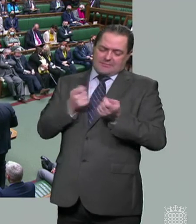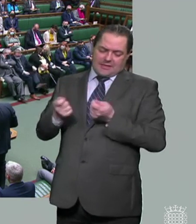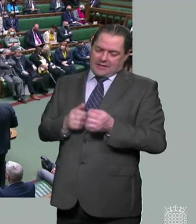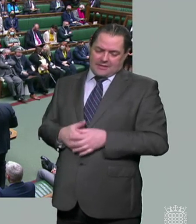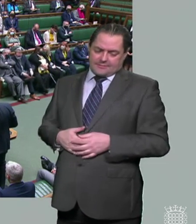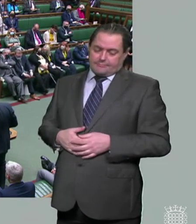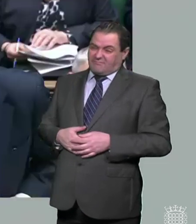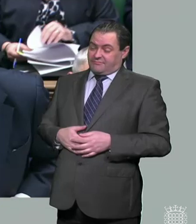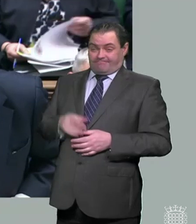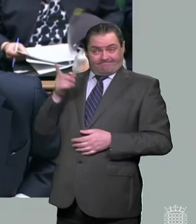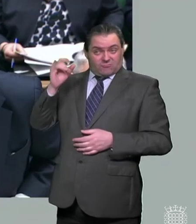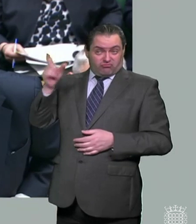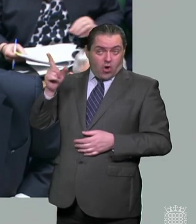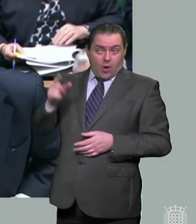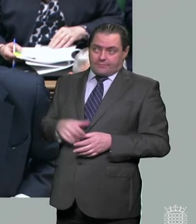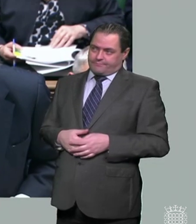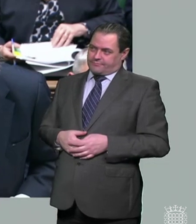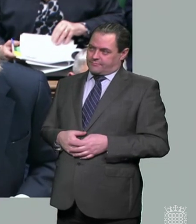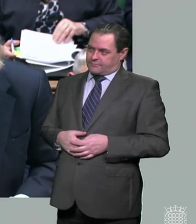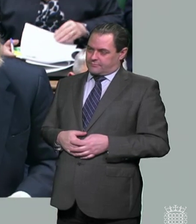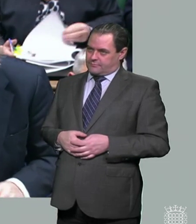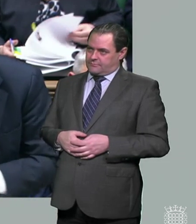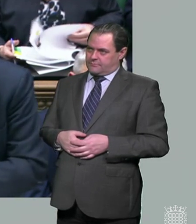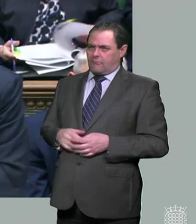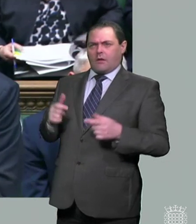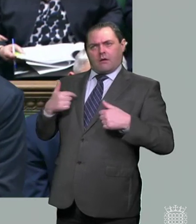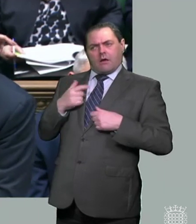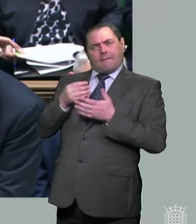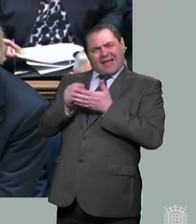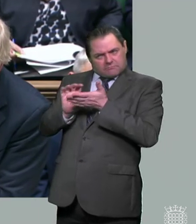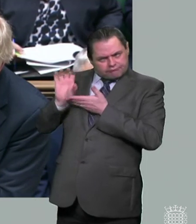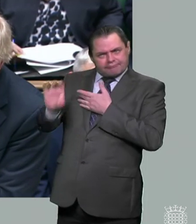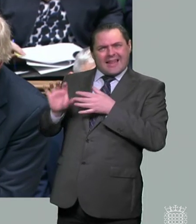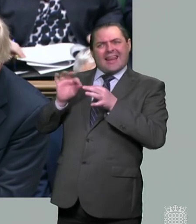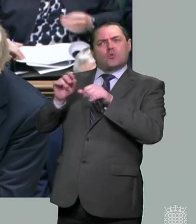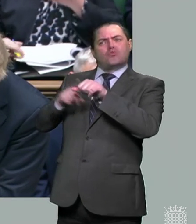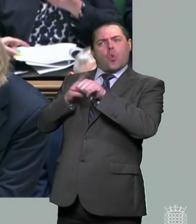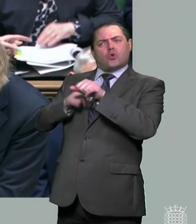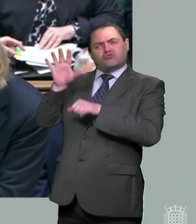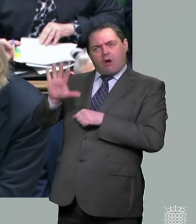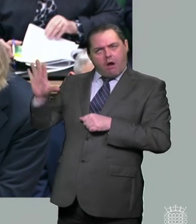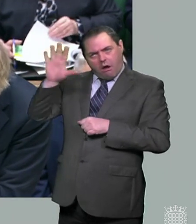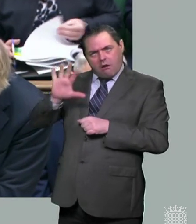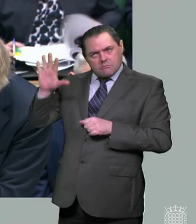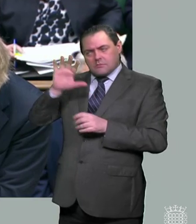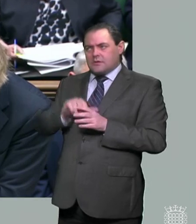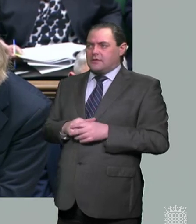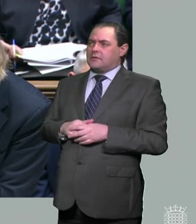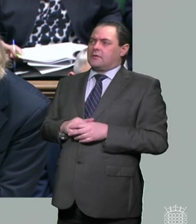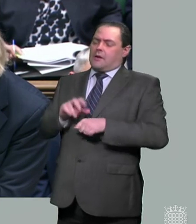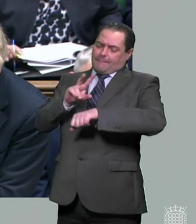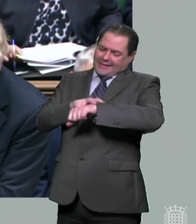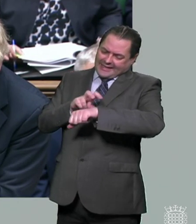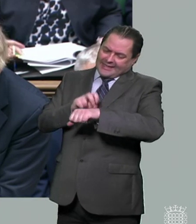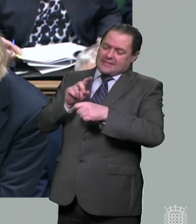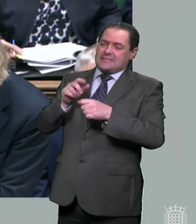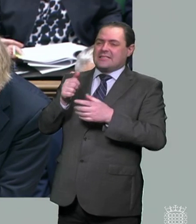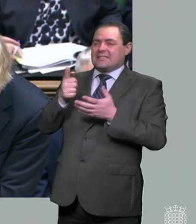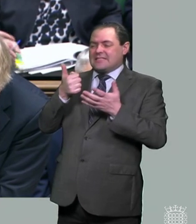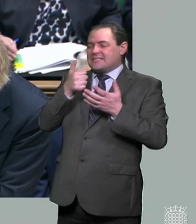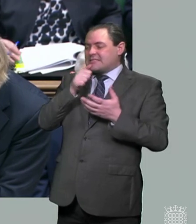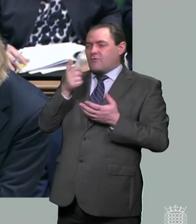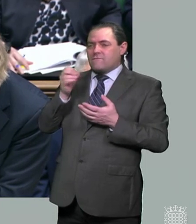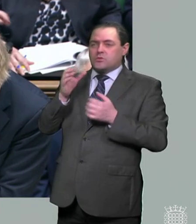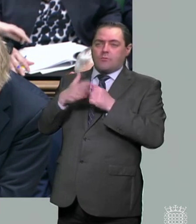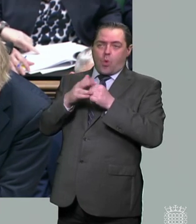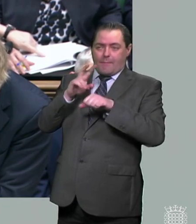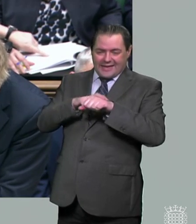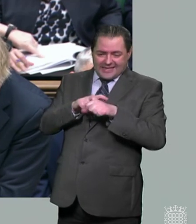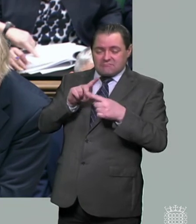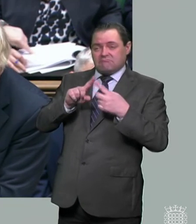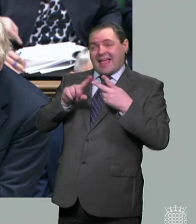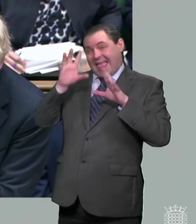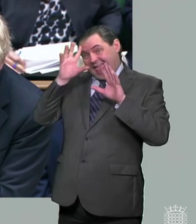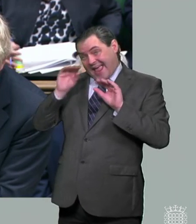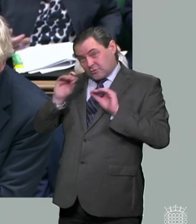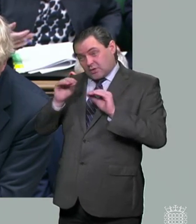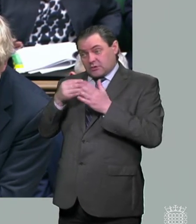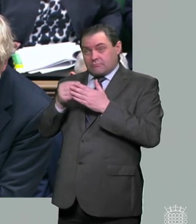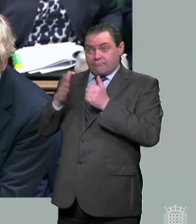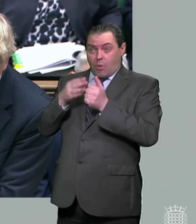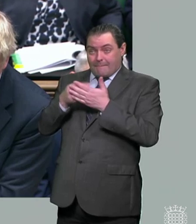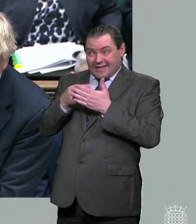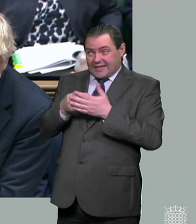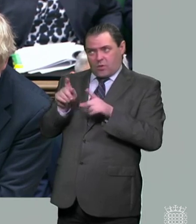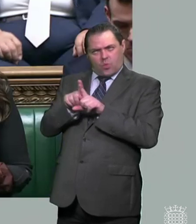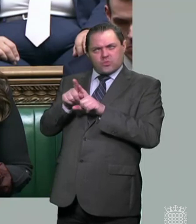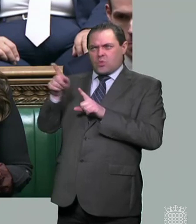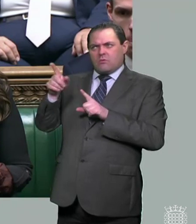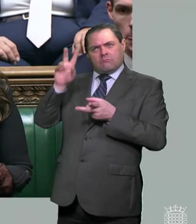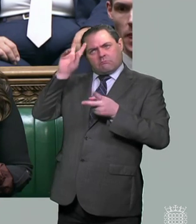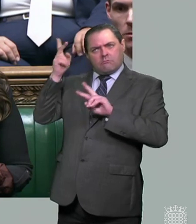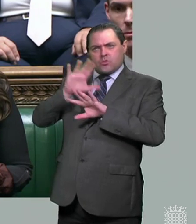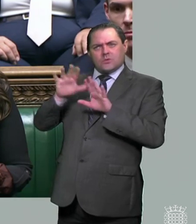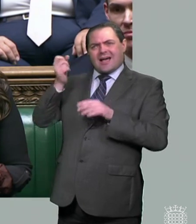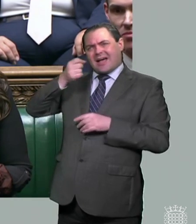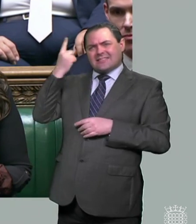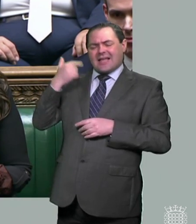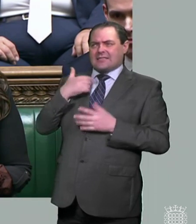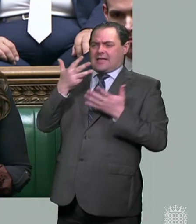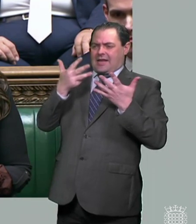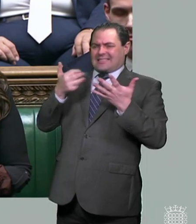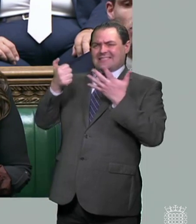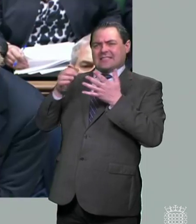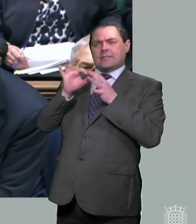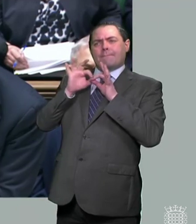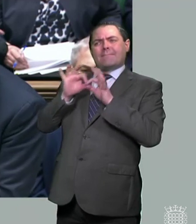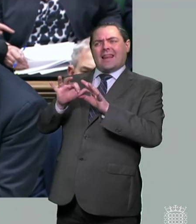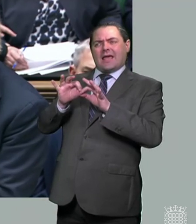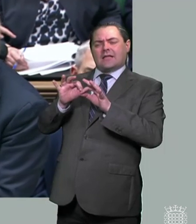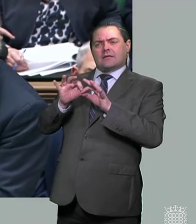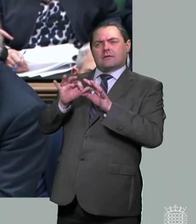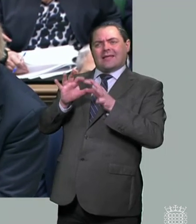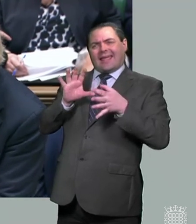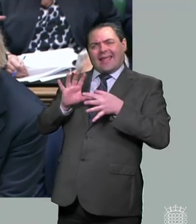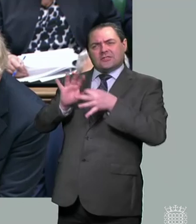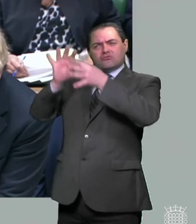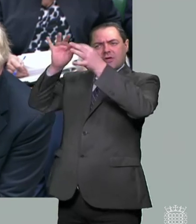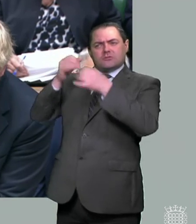I am afraid that the honourable Lady is wrong in what she says, because we are investing massively in Yorkshire—investing in 640 more police in Yorkshire and investing in education in Yorkshire—but she has misunderstood what we said at the time of the £96 billion integrated rail plan.